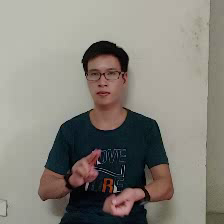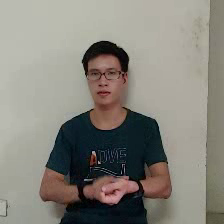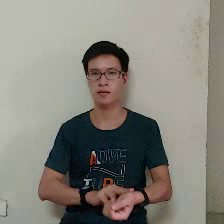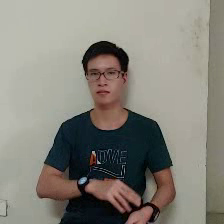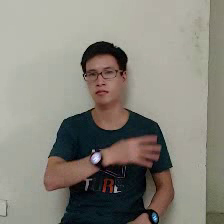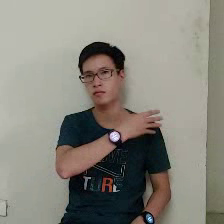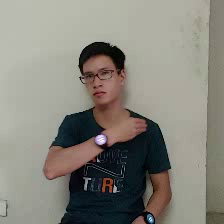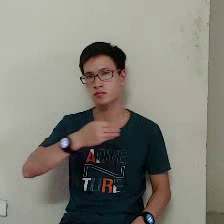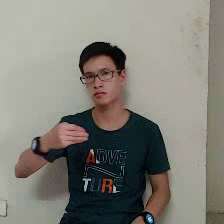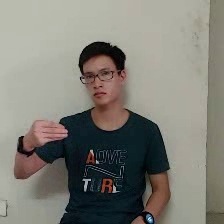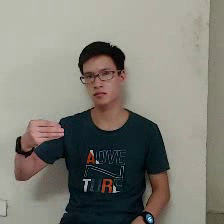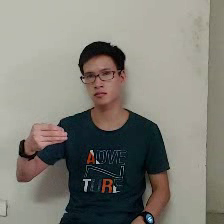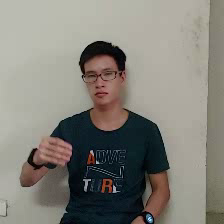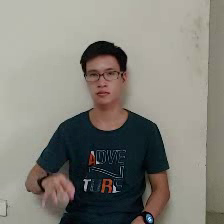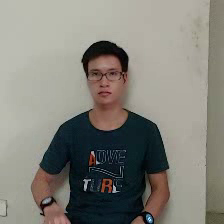Lây bệnh